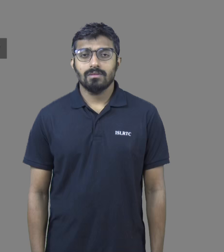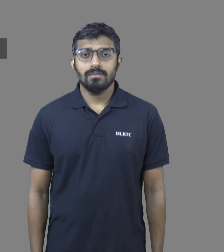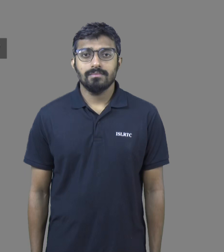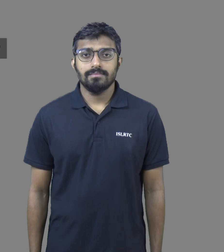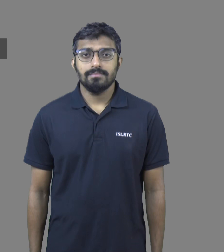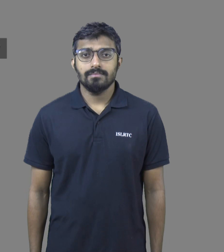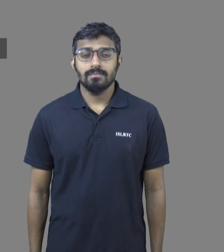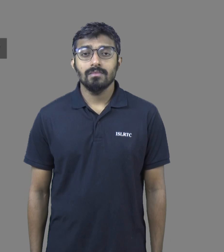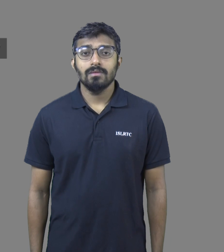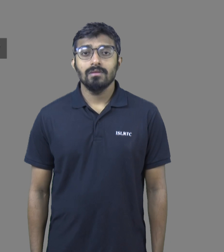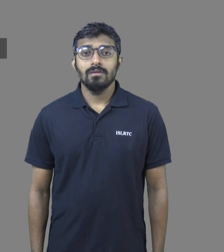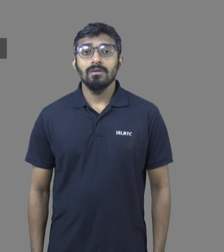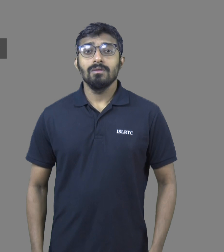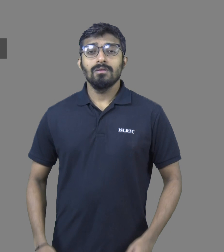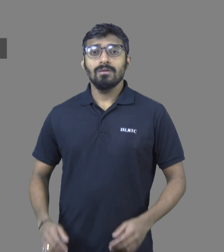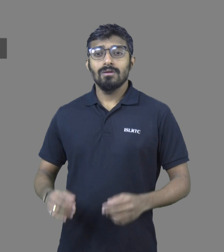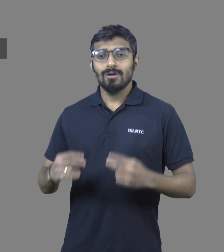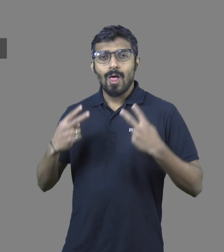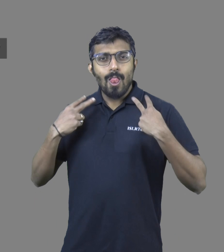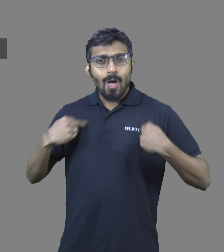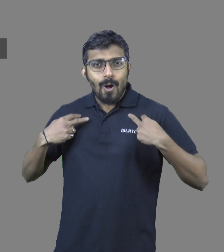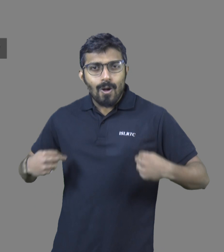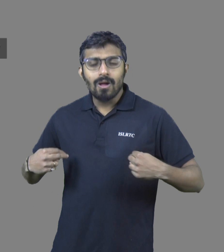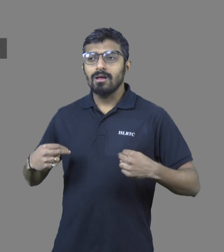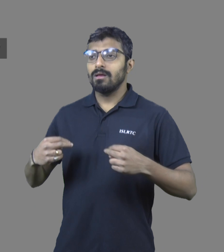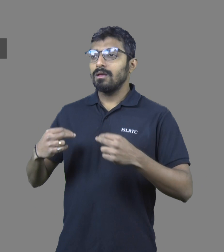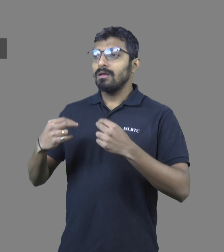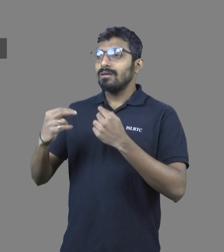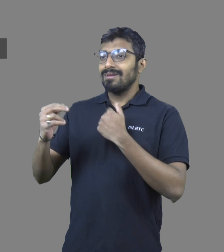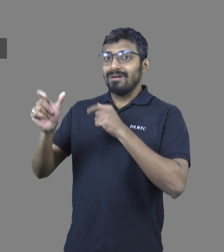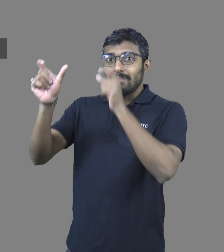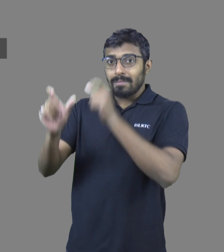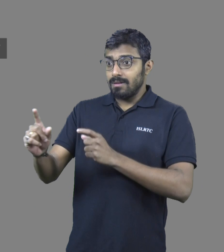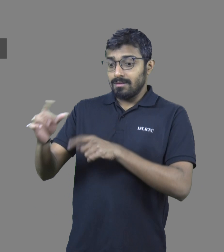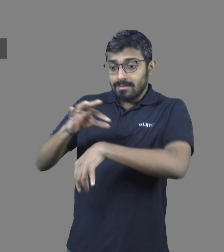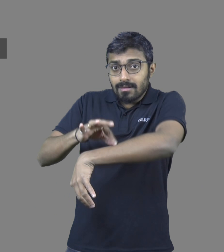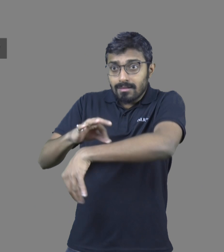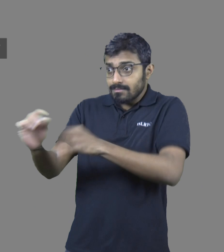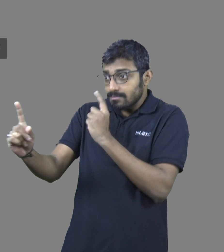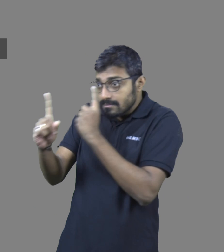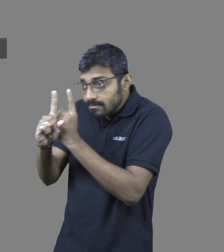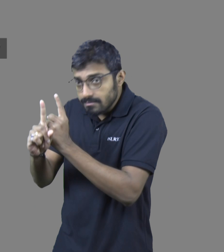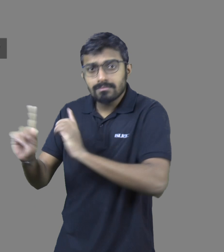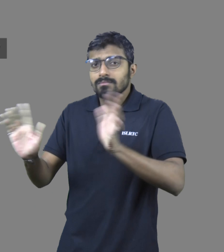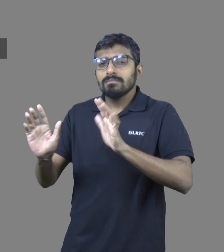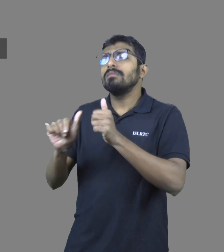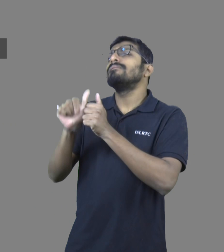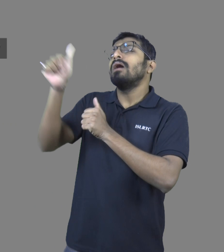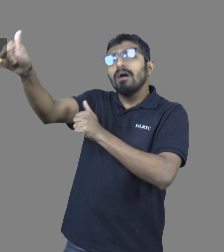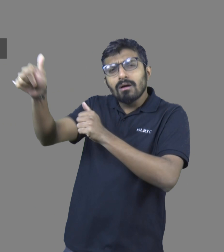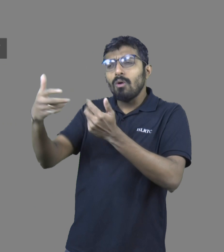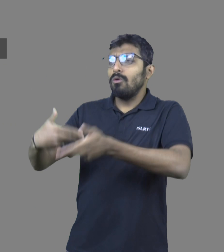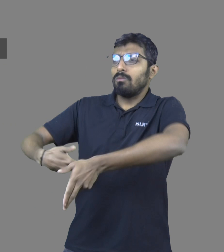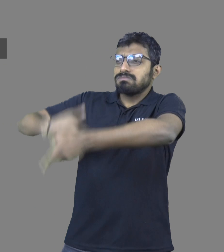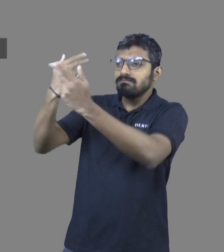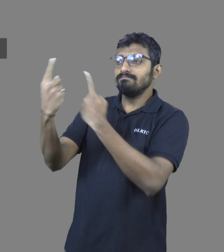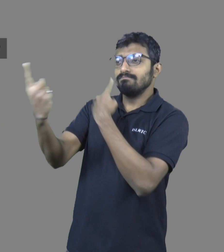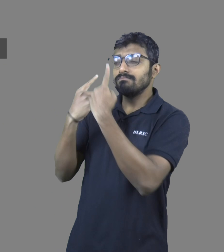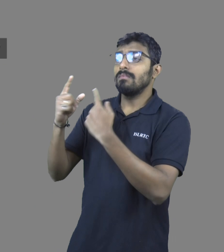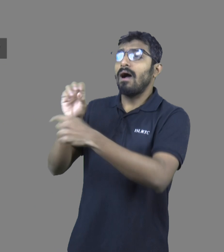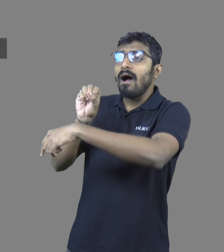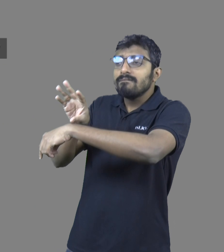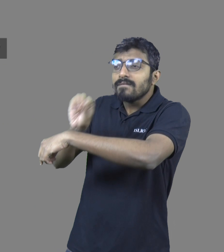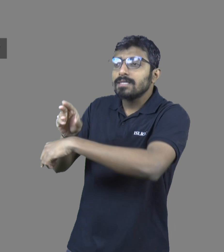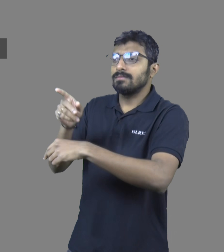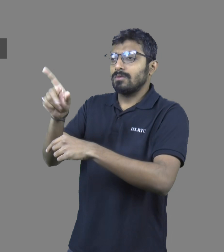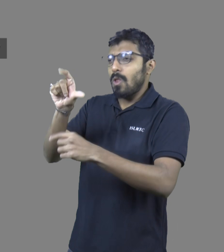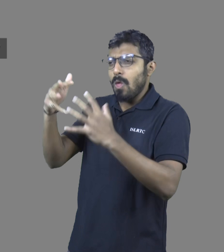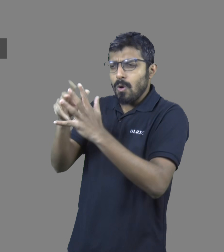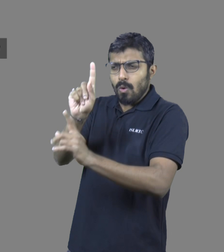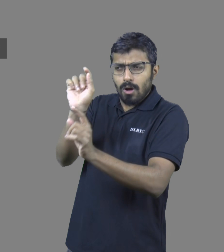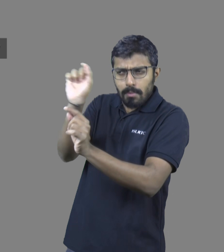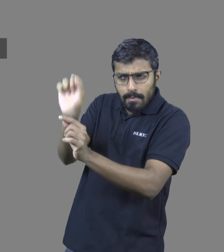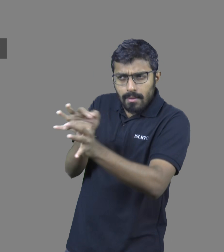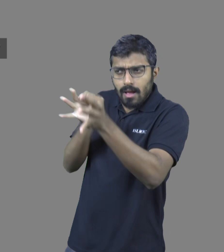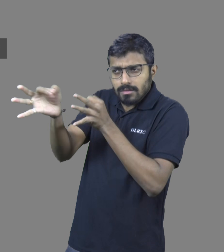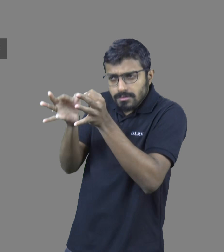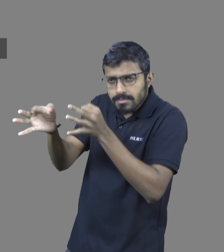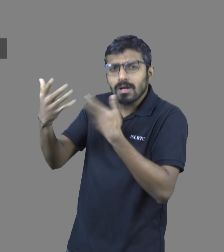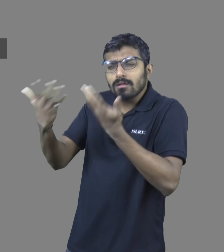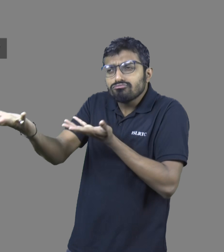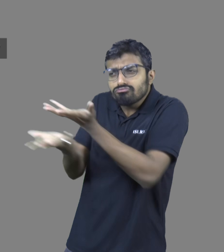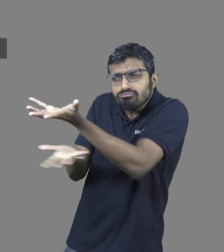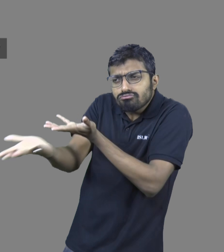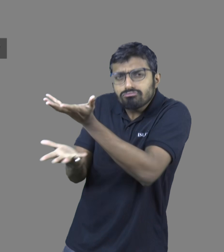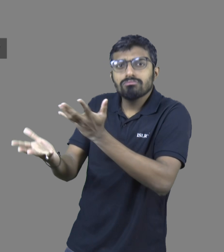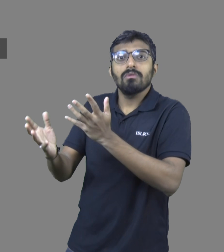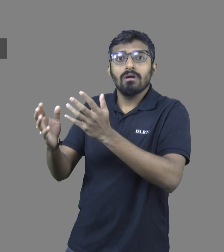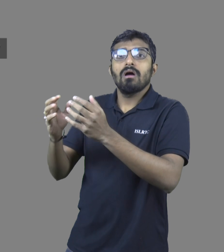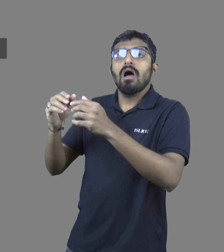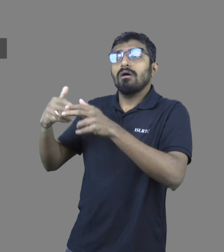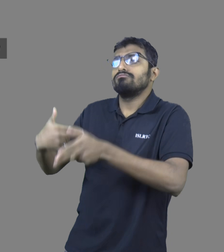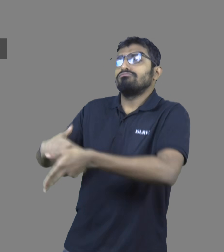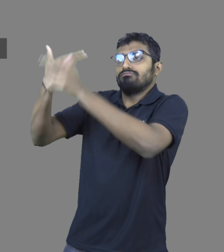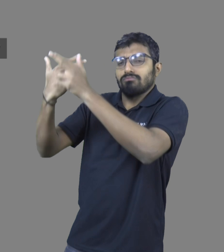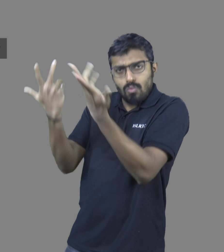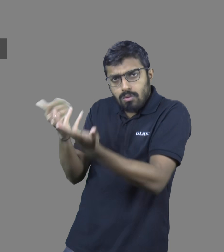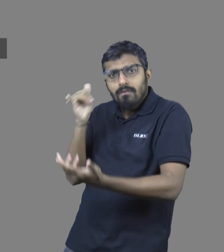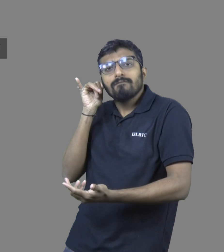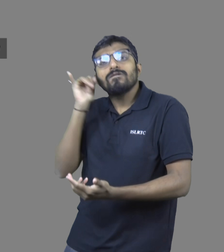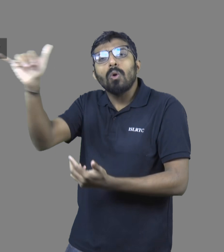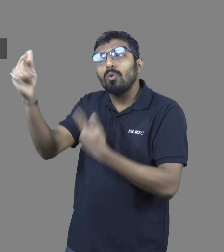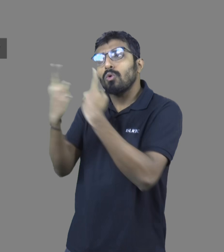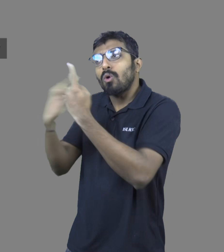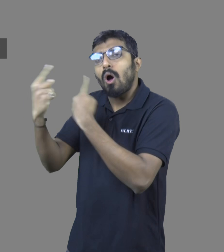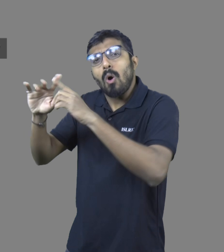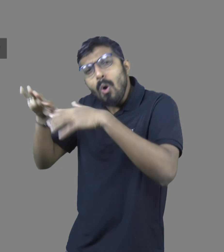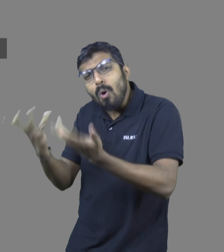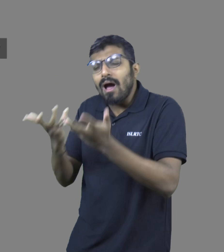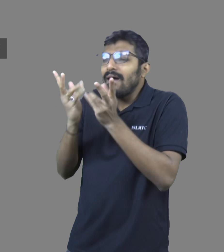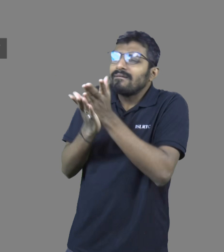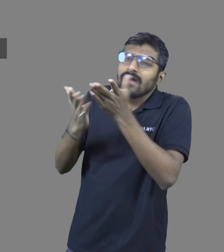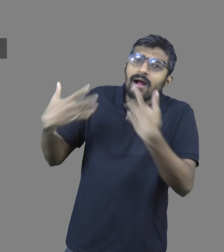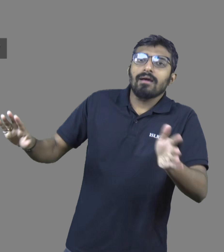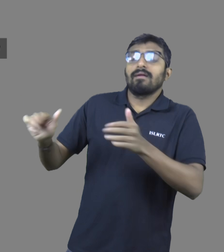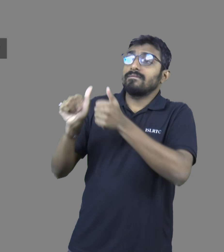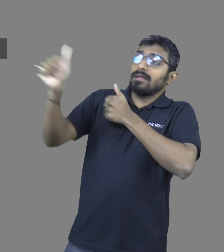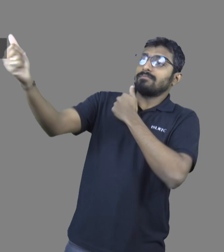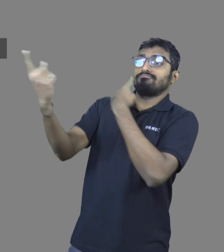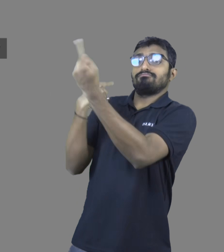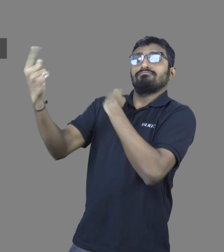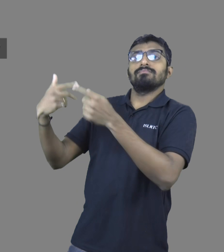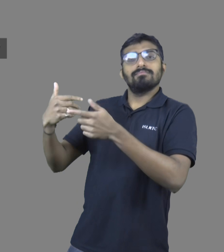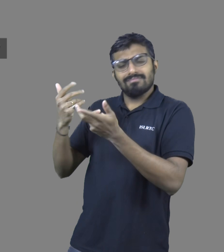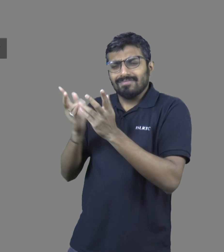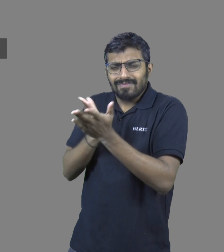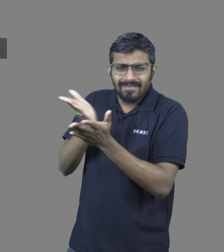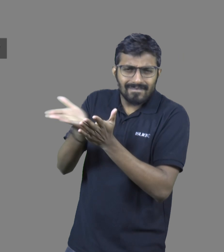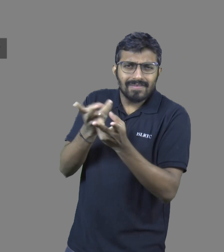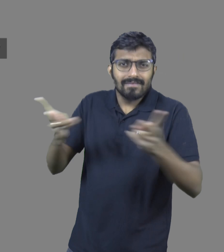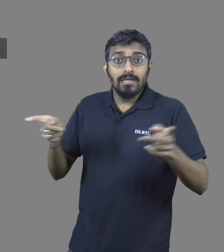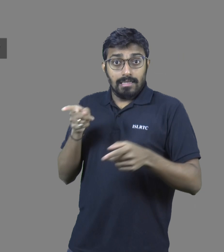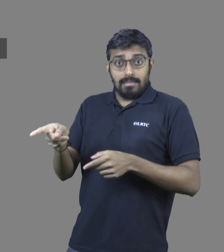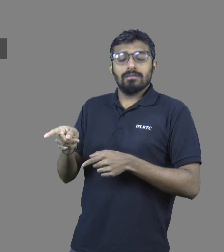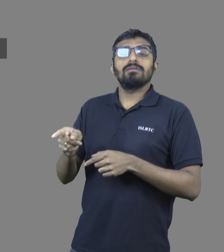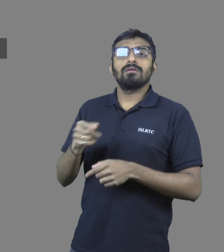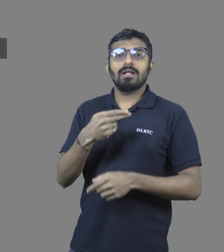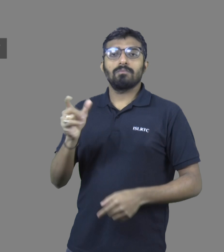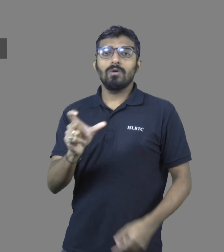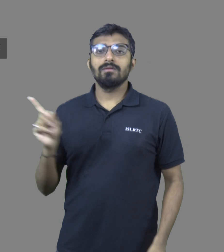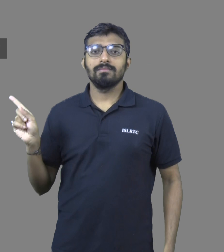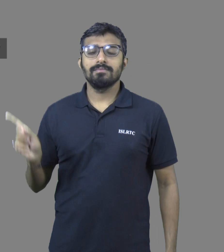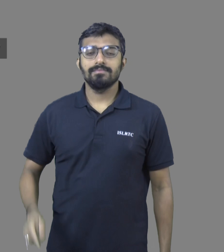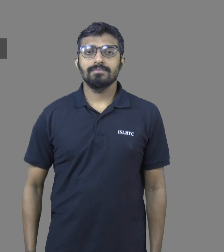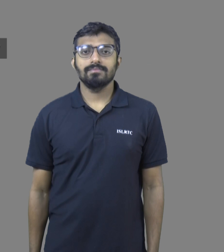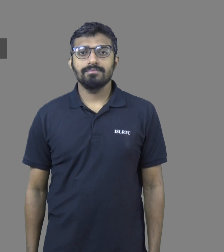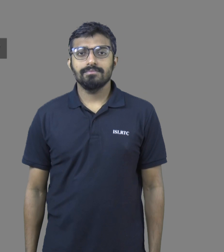Tele Law